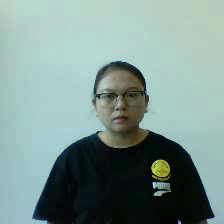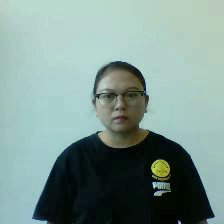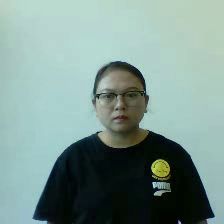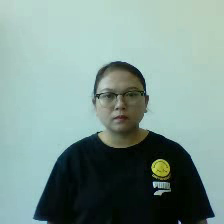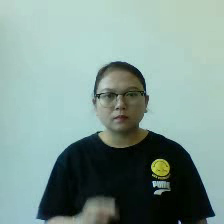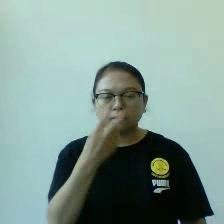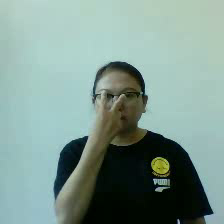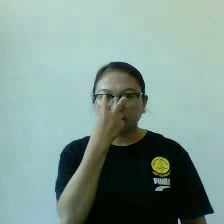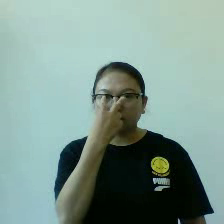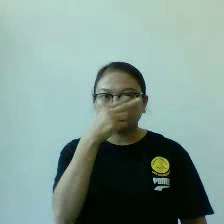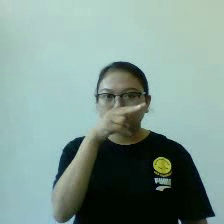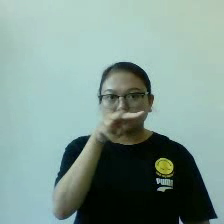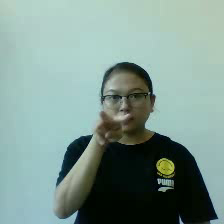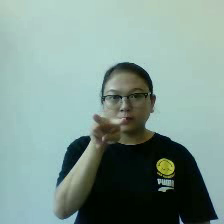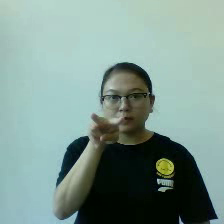Nhìn